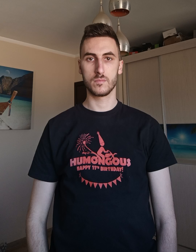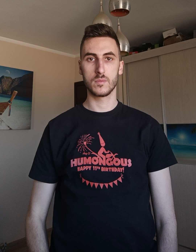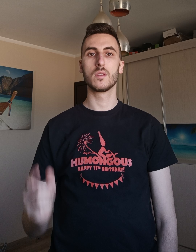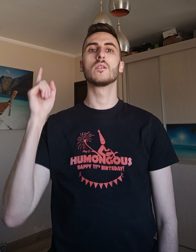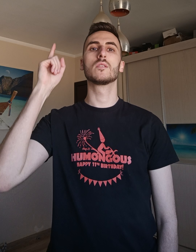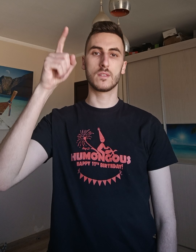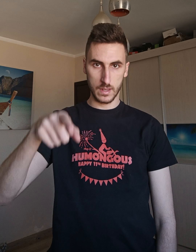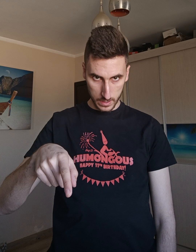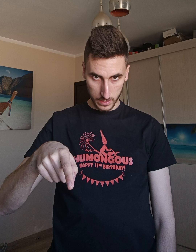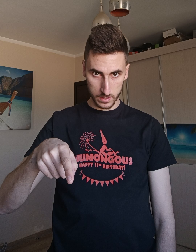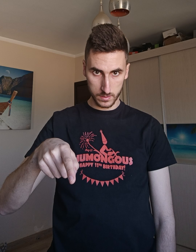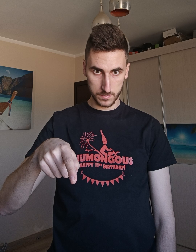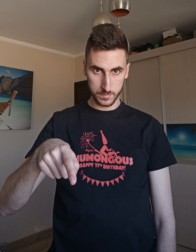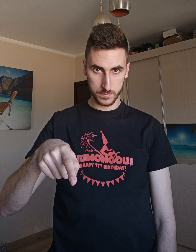צריך